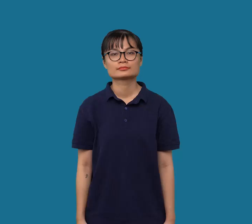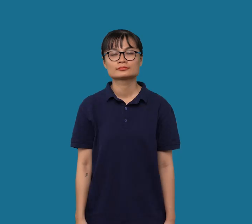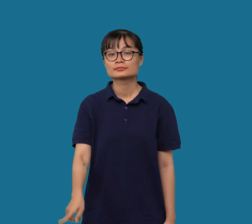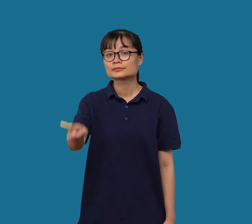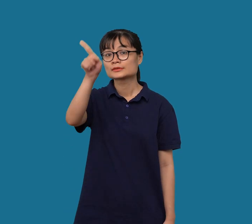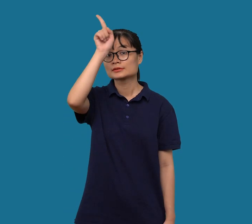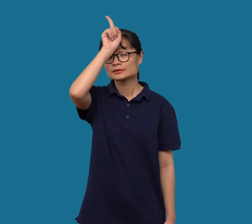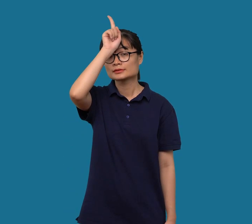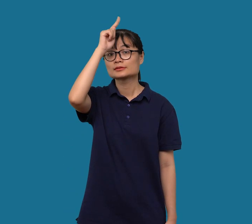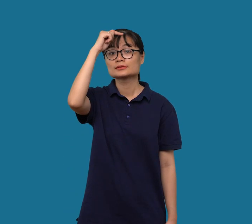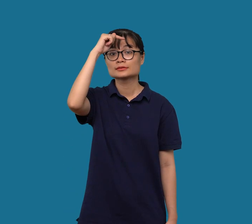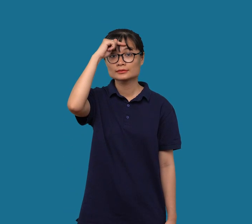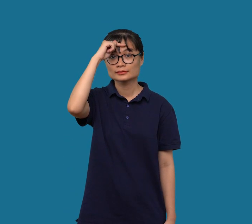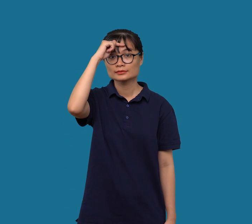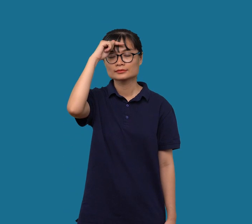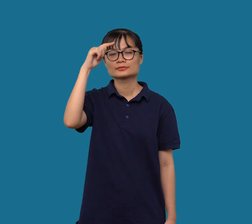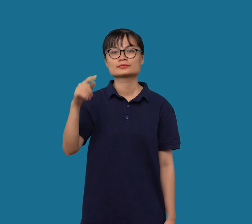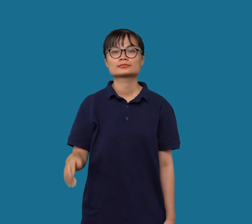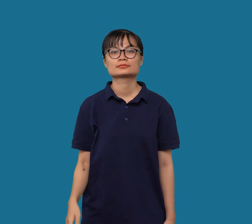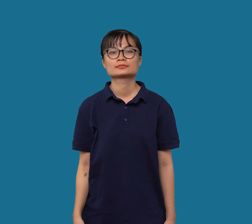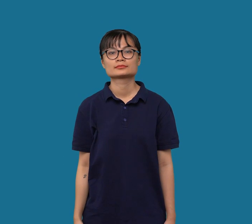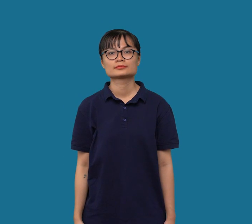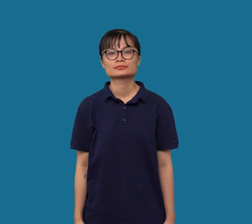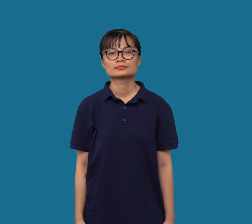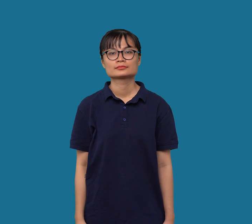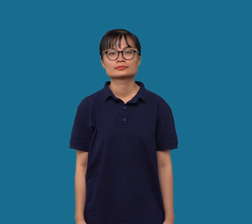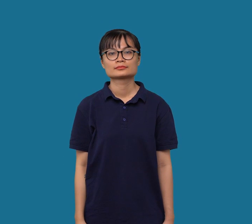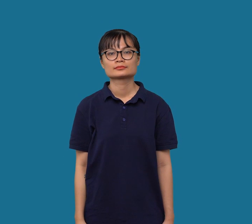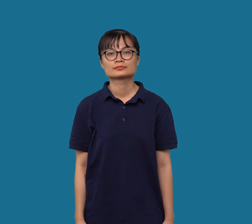y tế